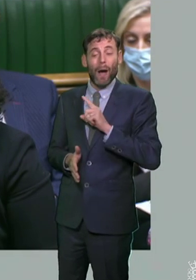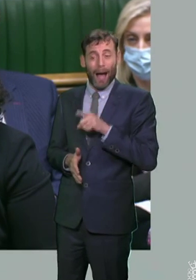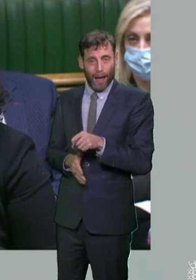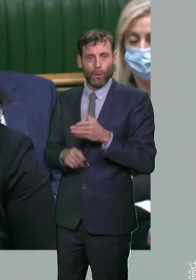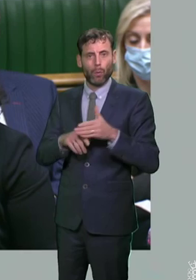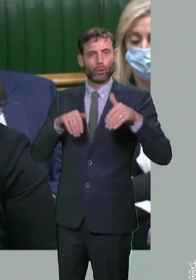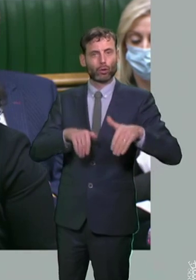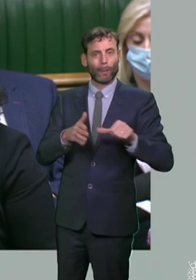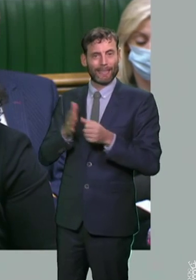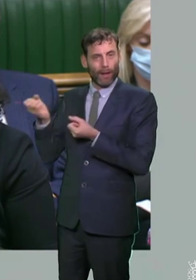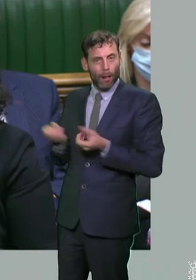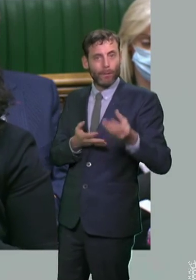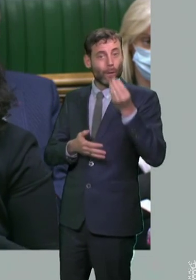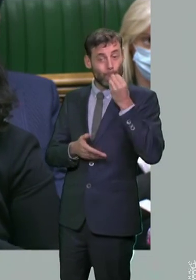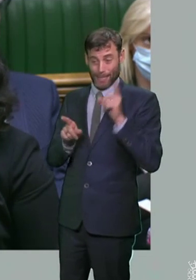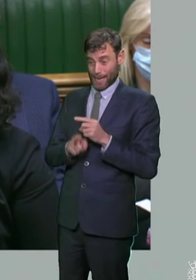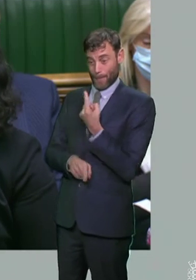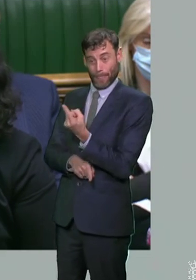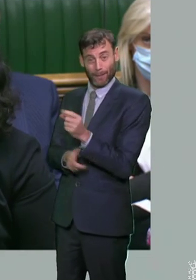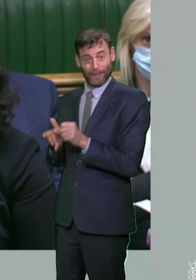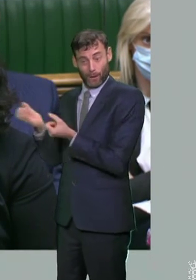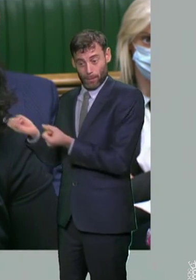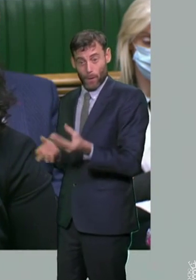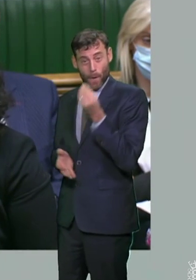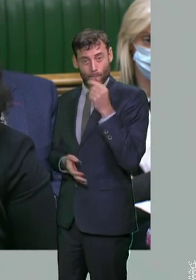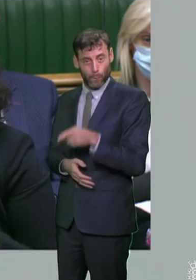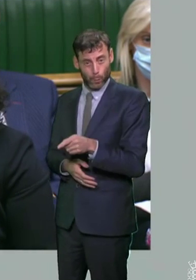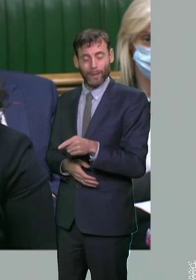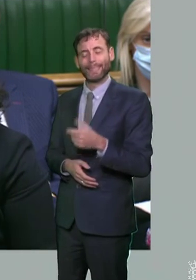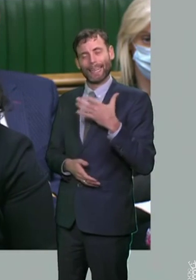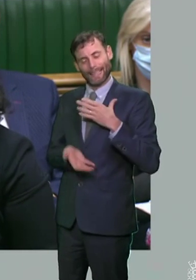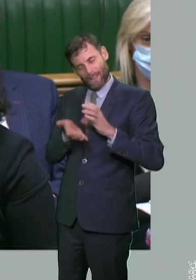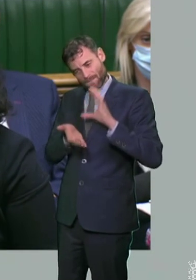First, will the Prime Minister help the Cherwell Larder by restoring the funding of FareShare?